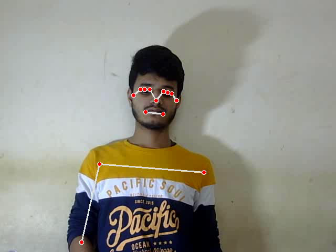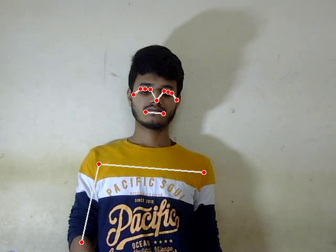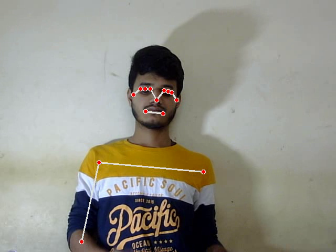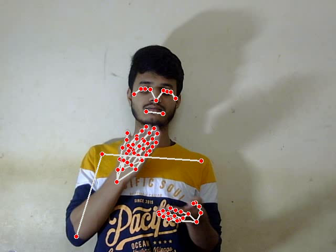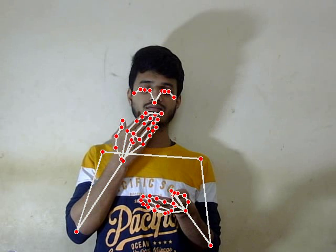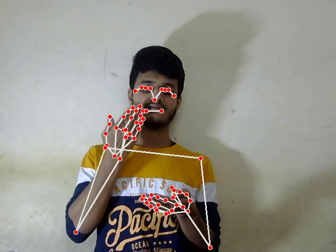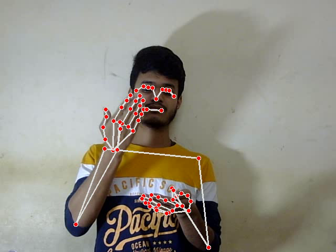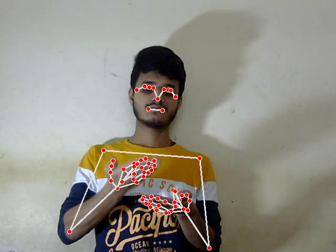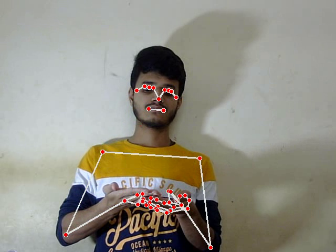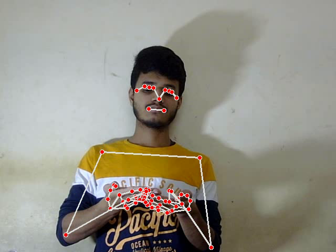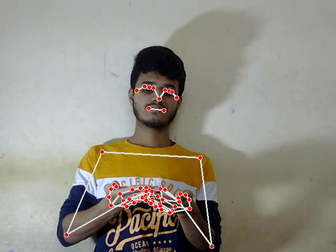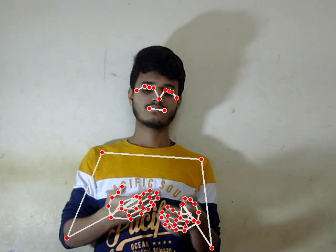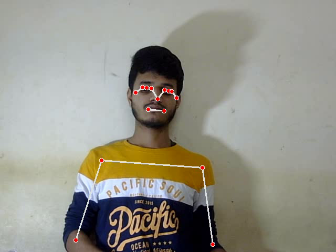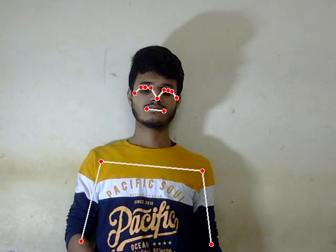good